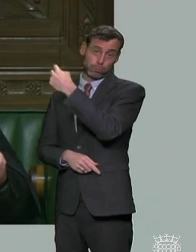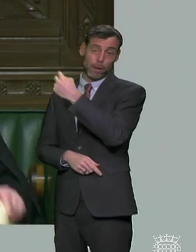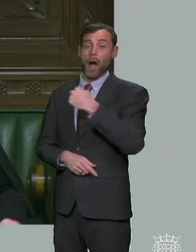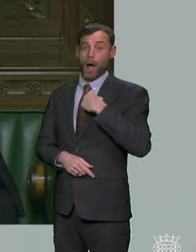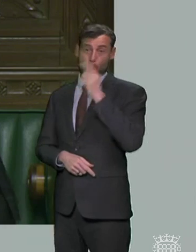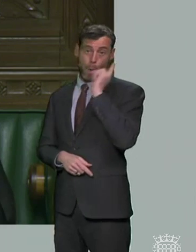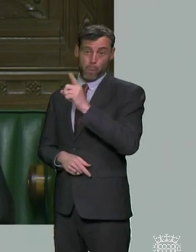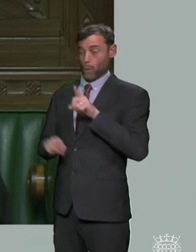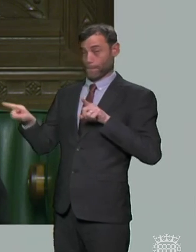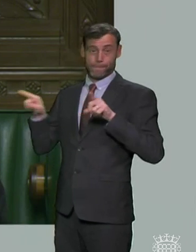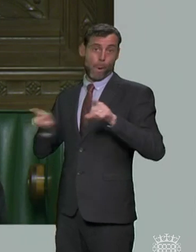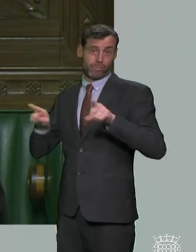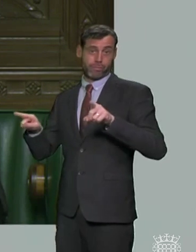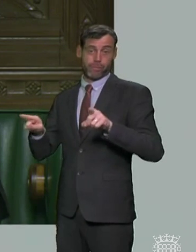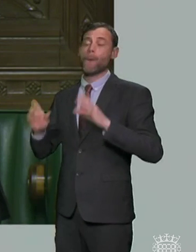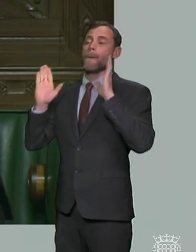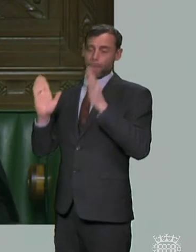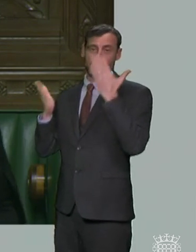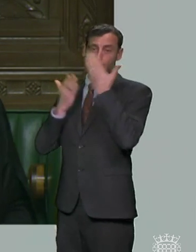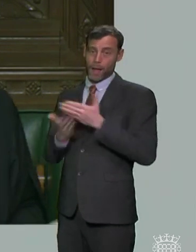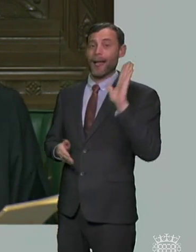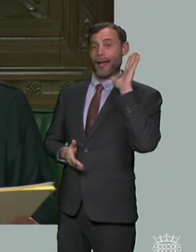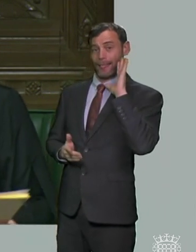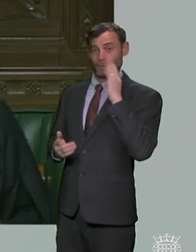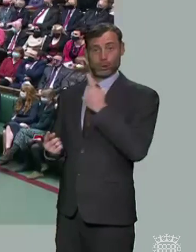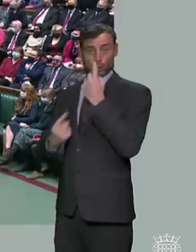I hope it was not aimed at me.